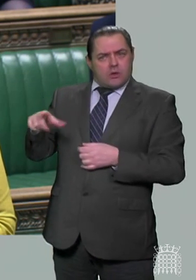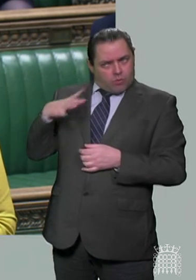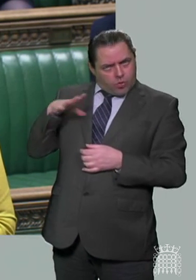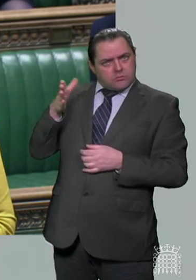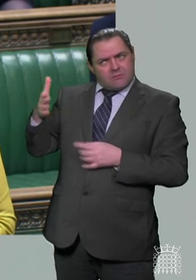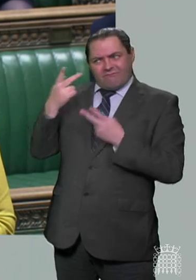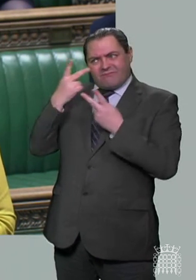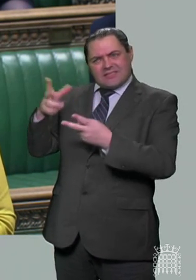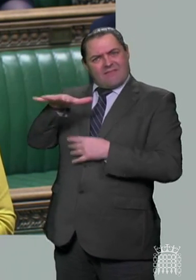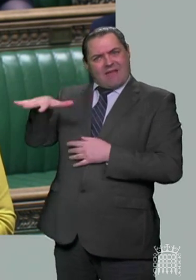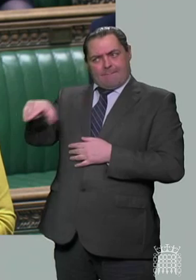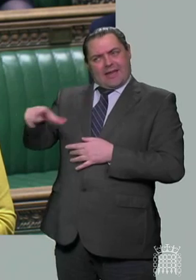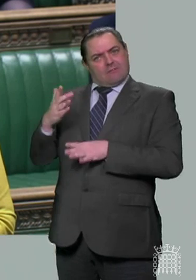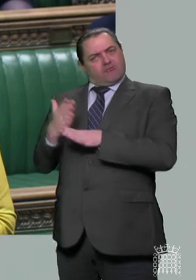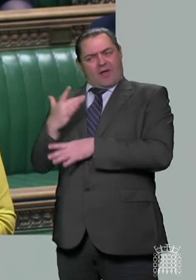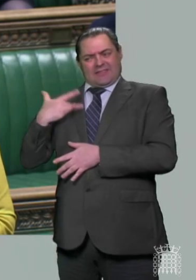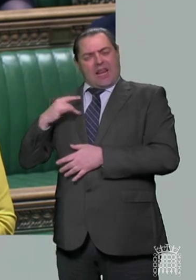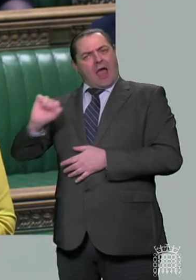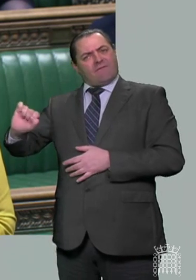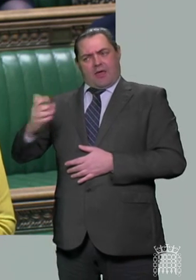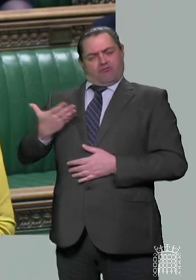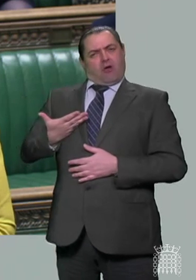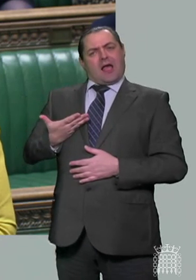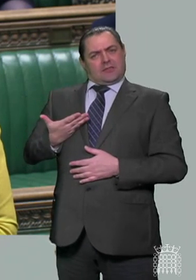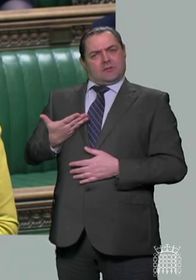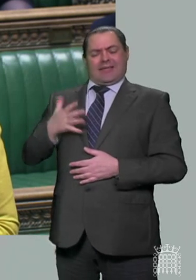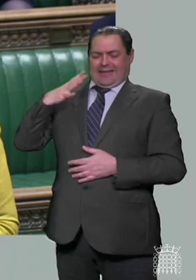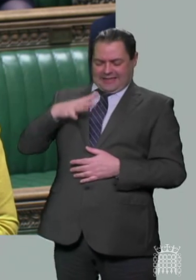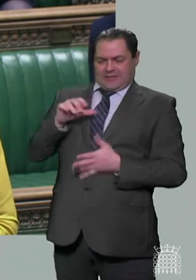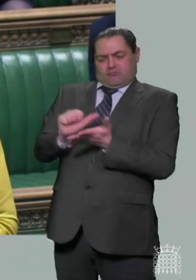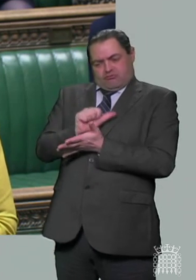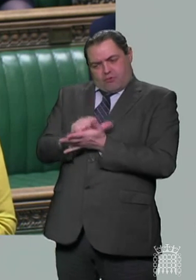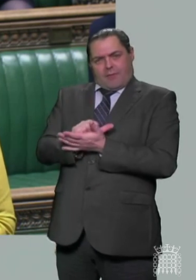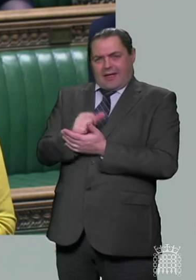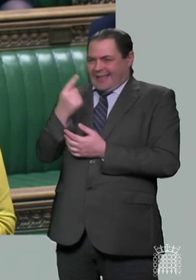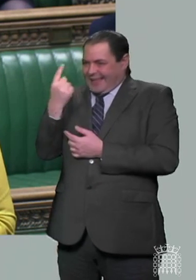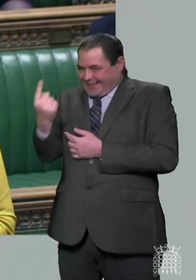We have recommended that proper individualised risk assessments be carried out in all cases.